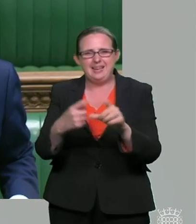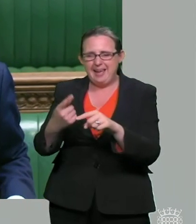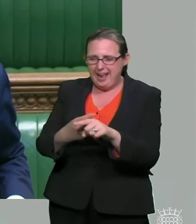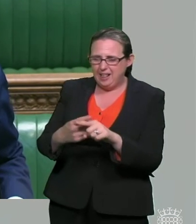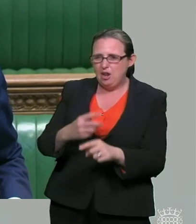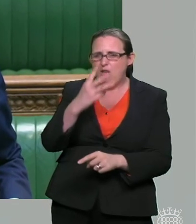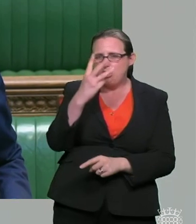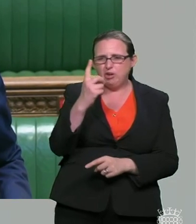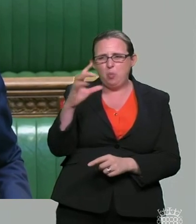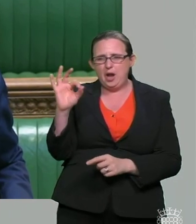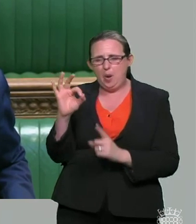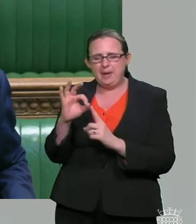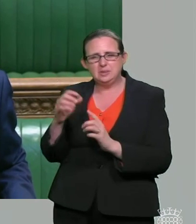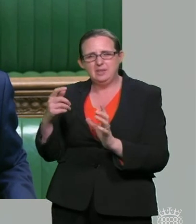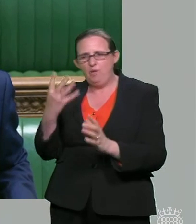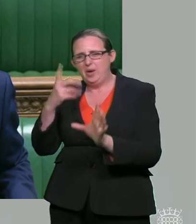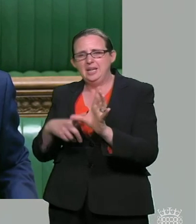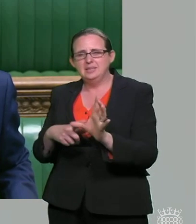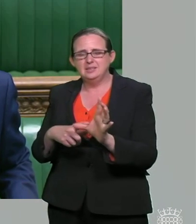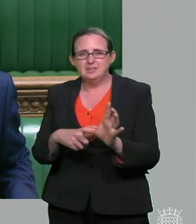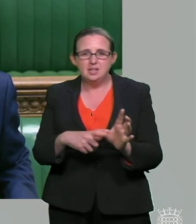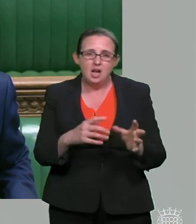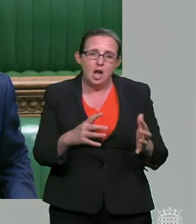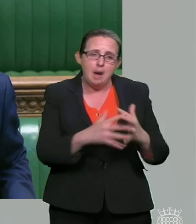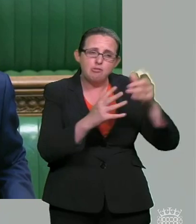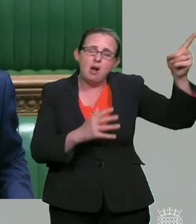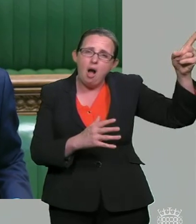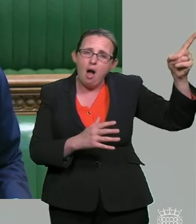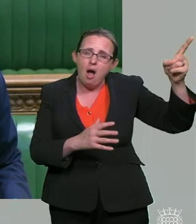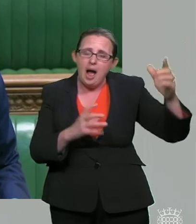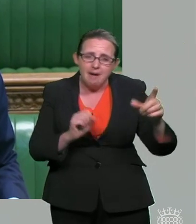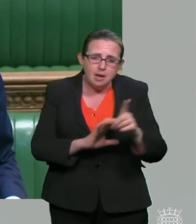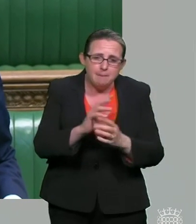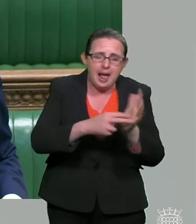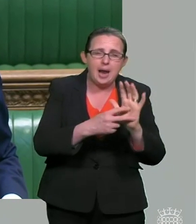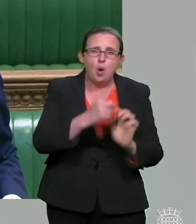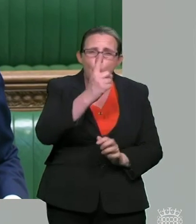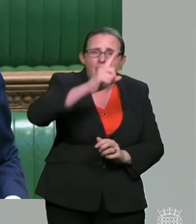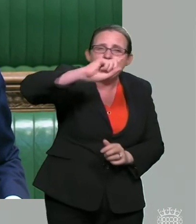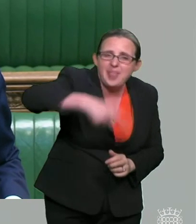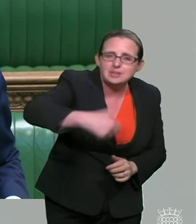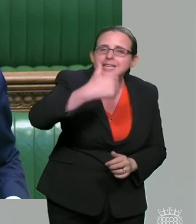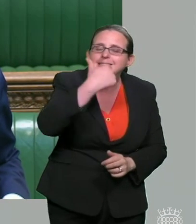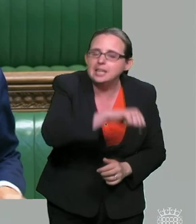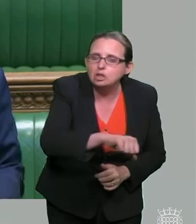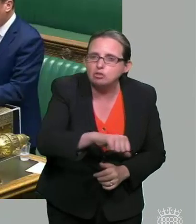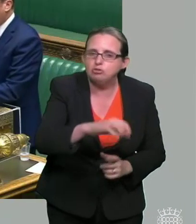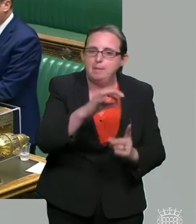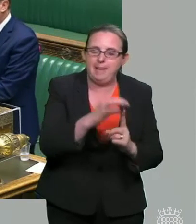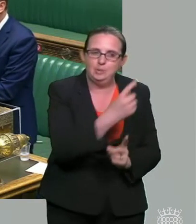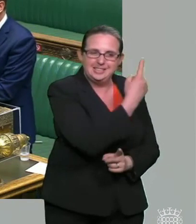The US has a catch-up plan worth £1,600 per child, and in the Netherlands it is £2,500.